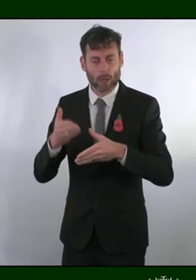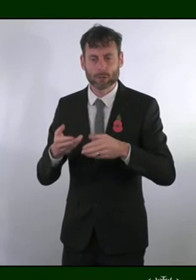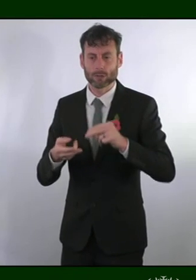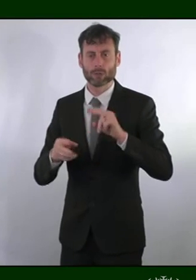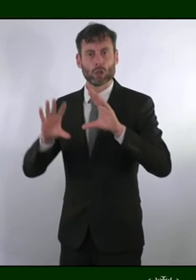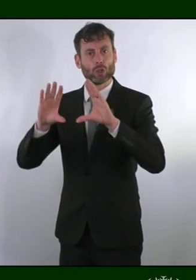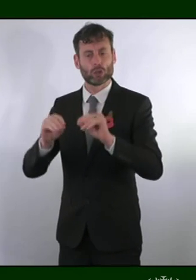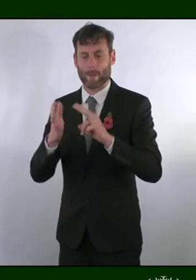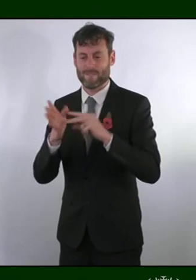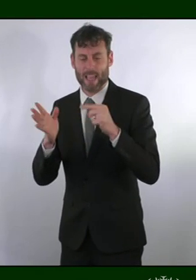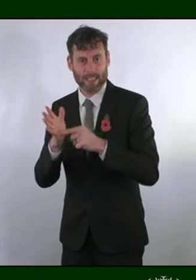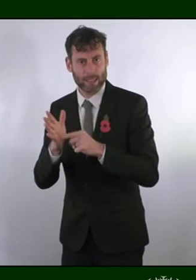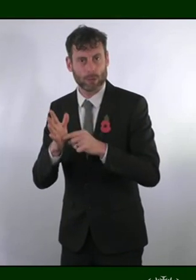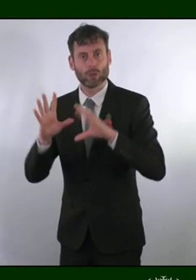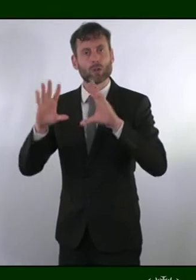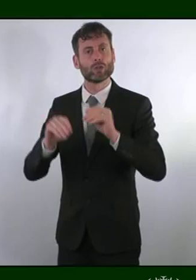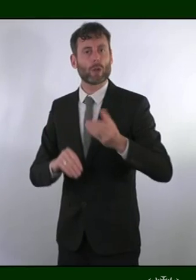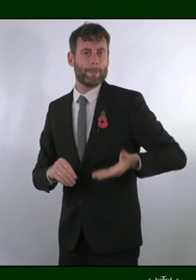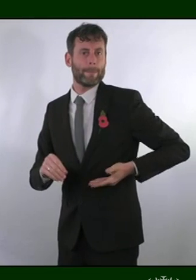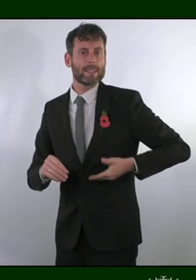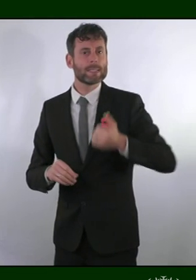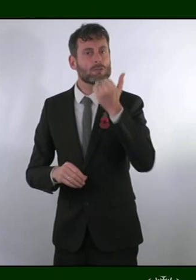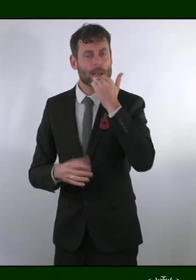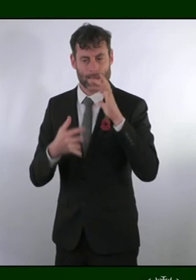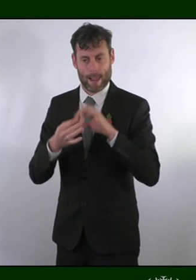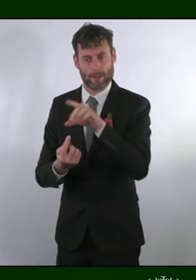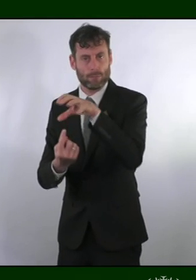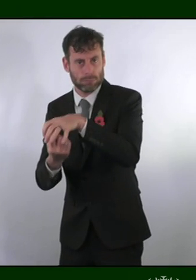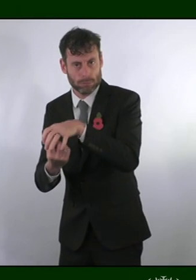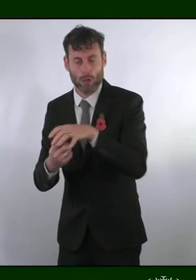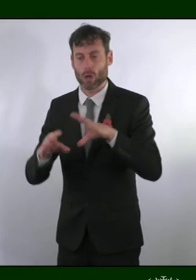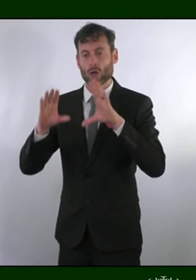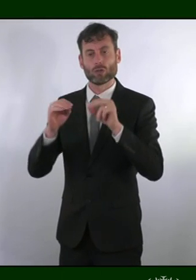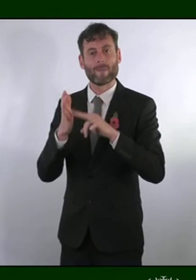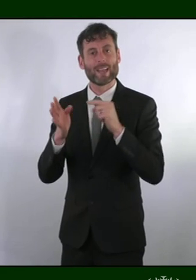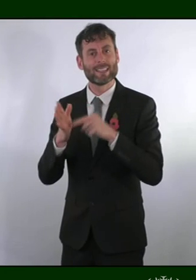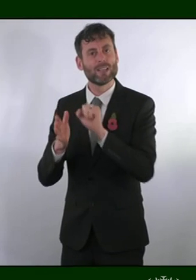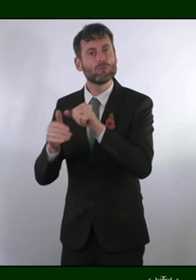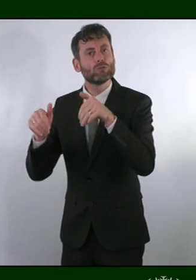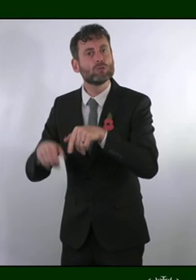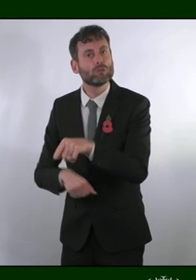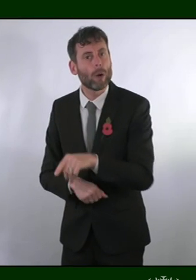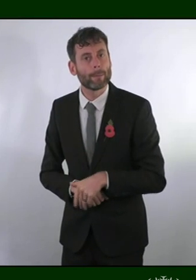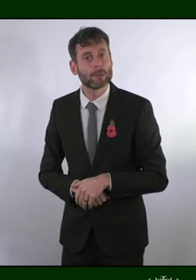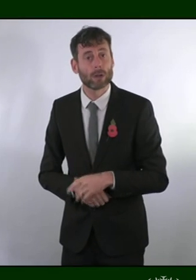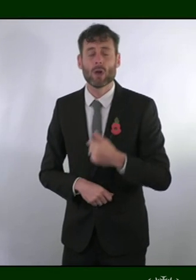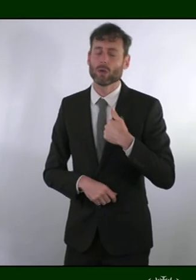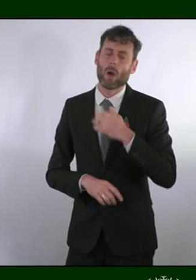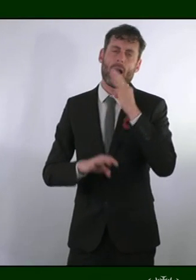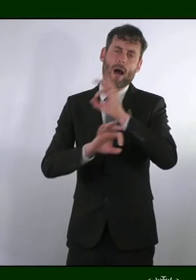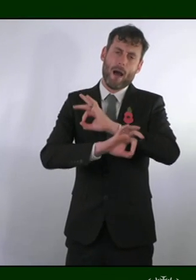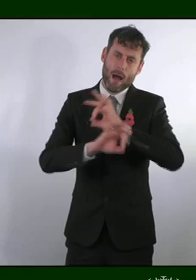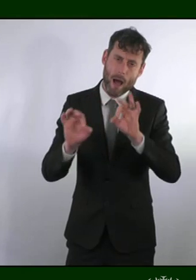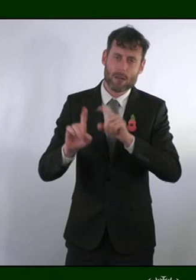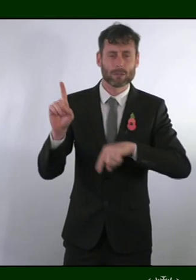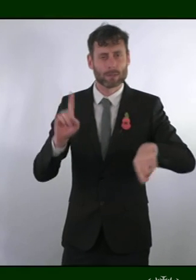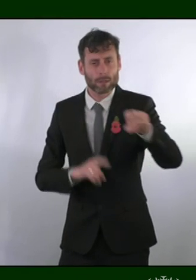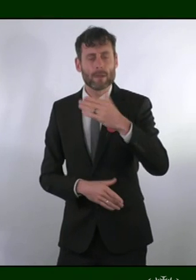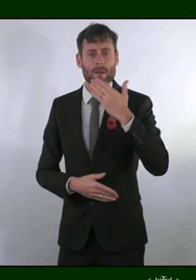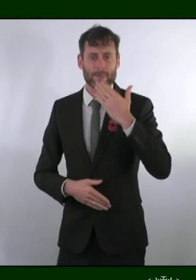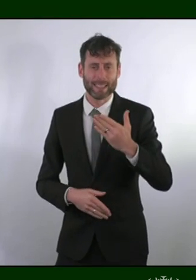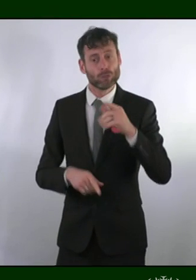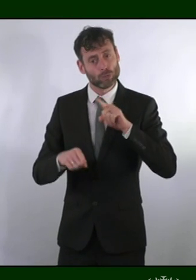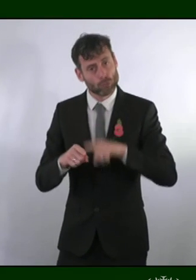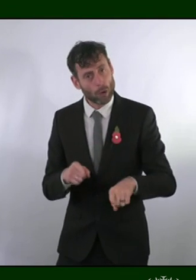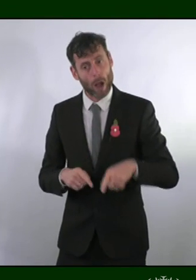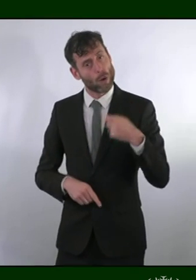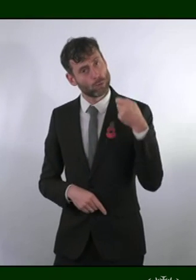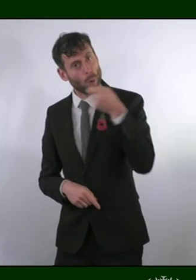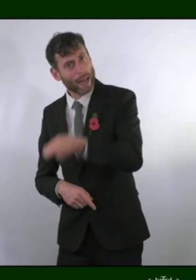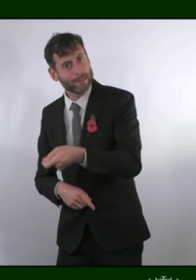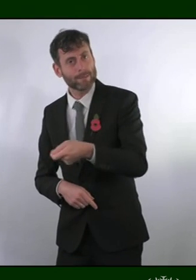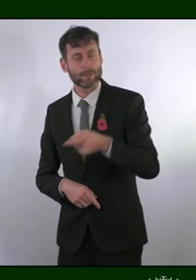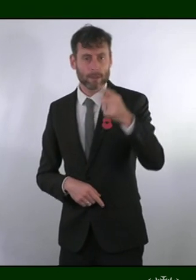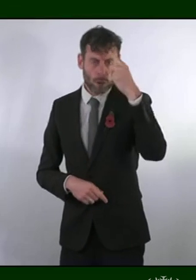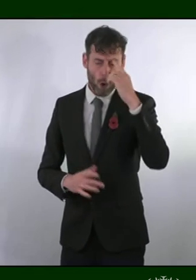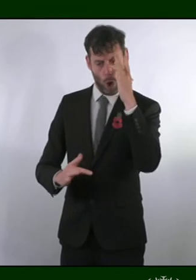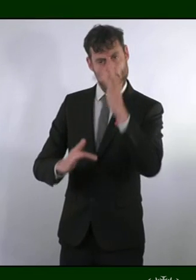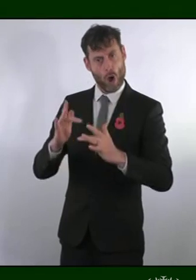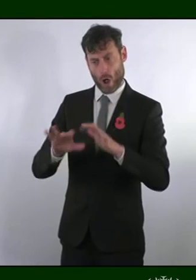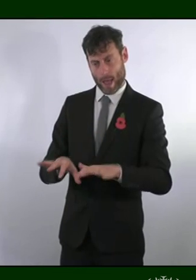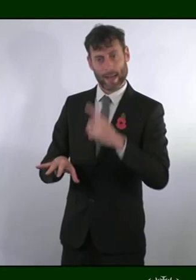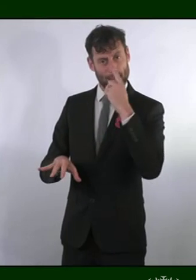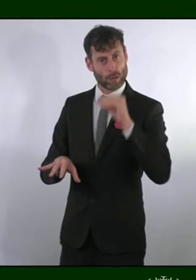premises and cutting VAT on their shops, I urge everybody wherever possible to make online contributions to charities that are currently struggling.